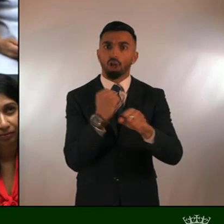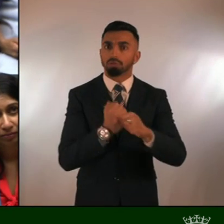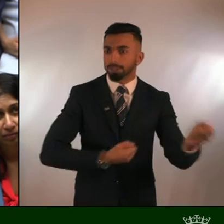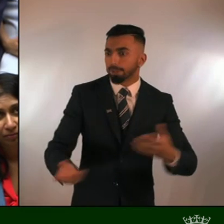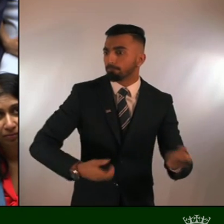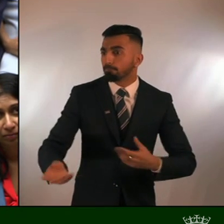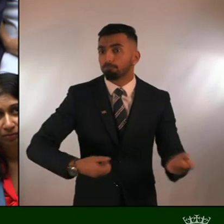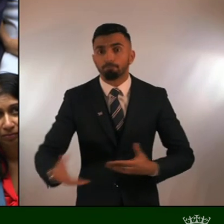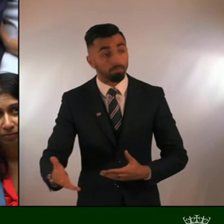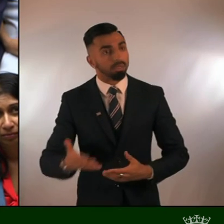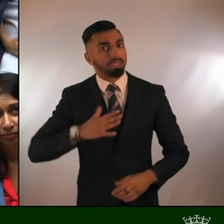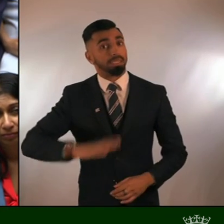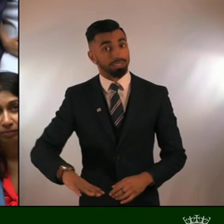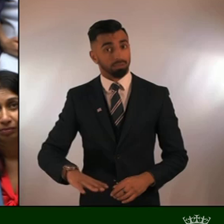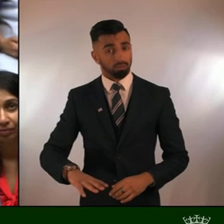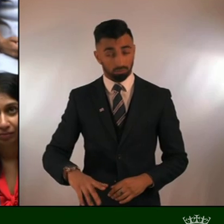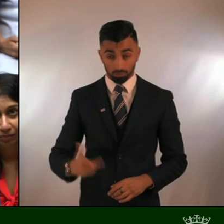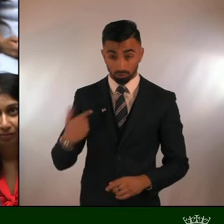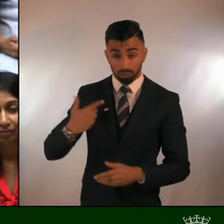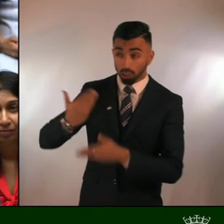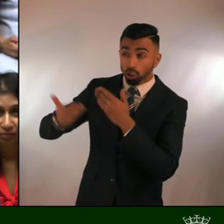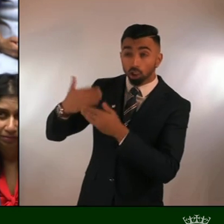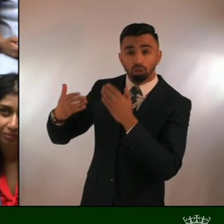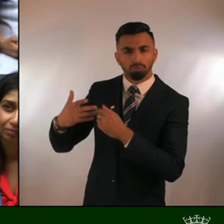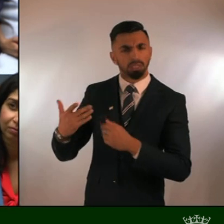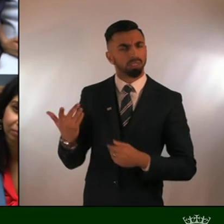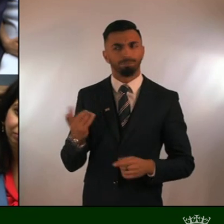We are the country of Newton, Hodgkin and Turing.